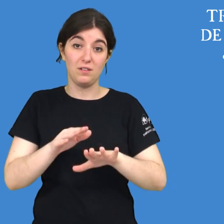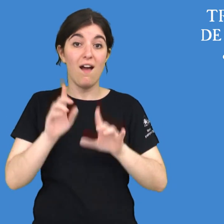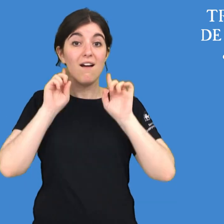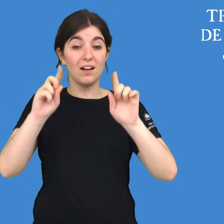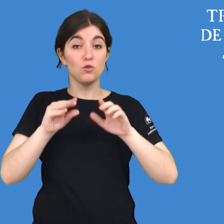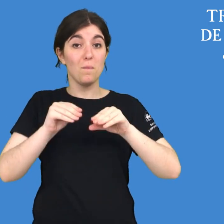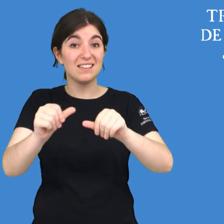caso